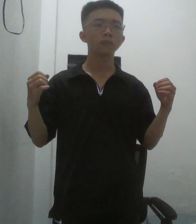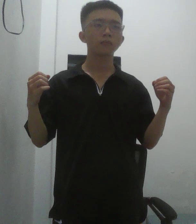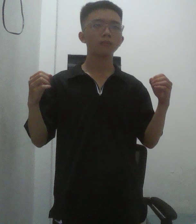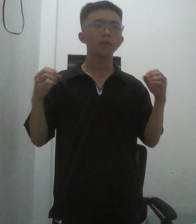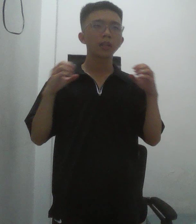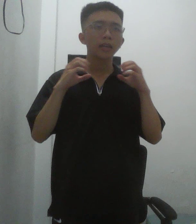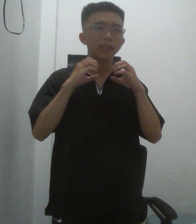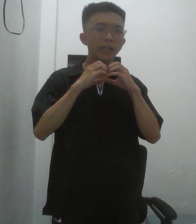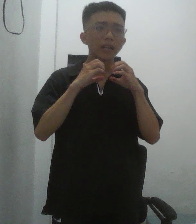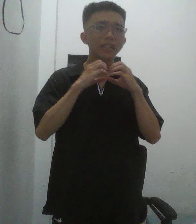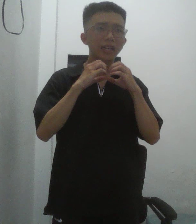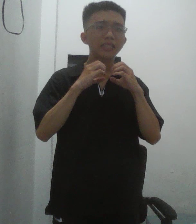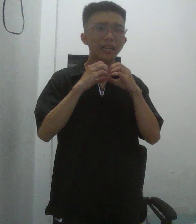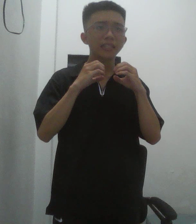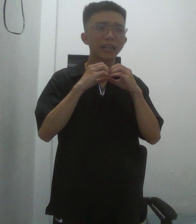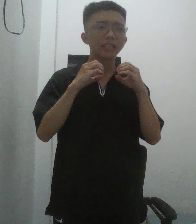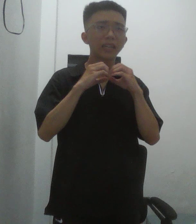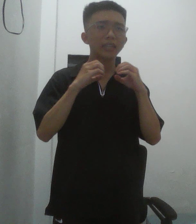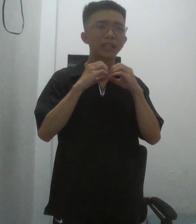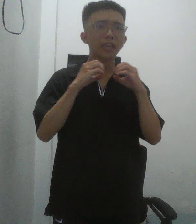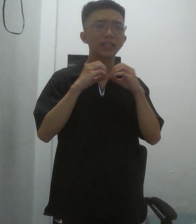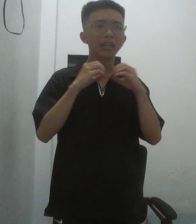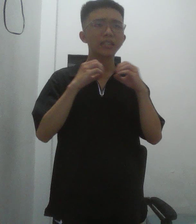cai nhau